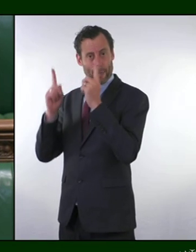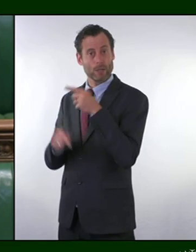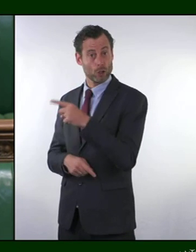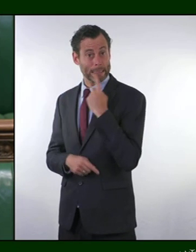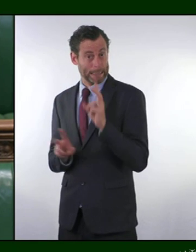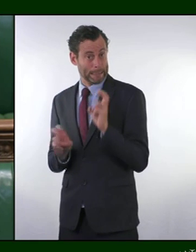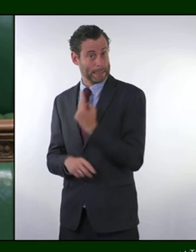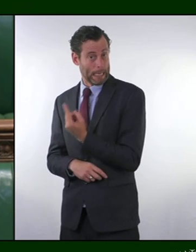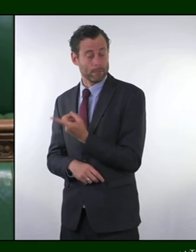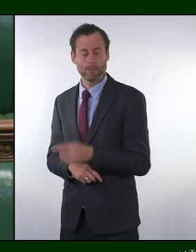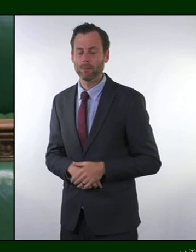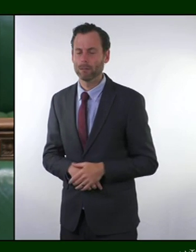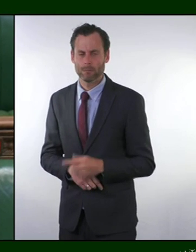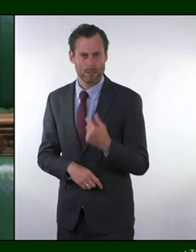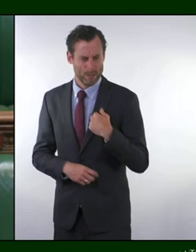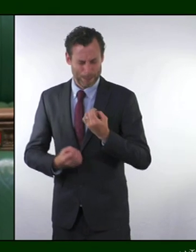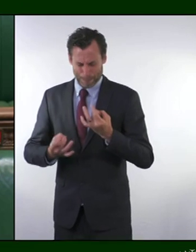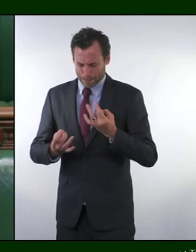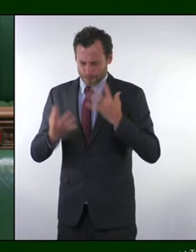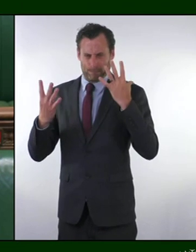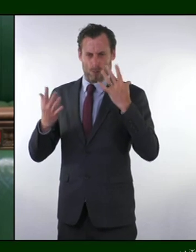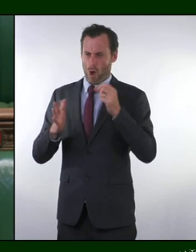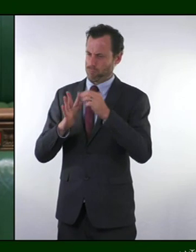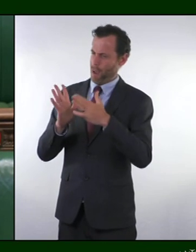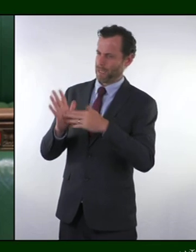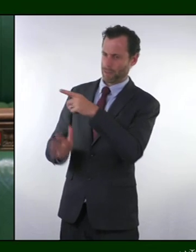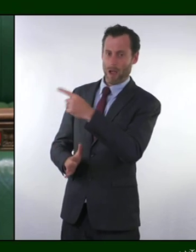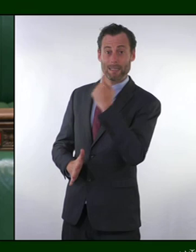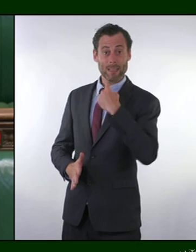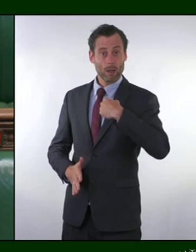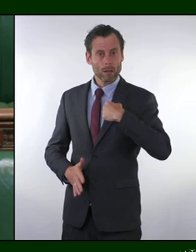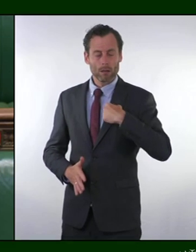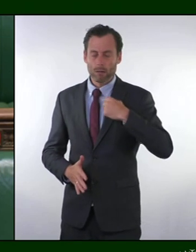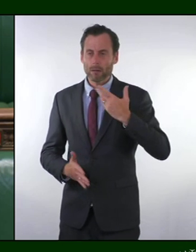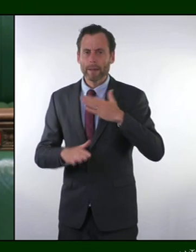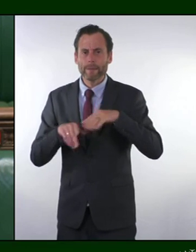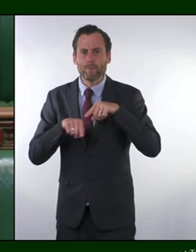She said this: “I’m absolutely livid at the fact that he says we didn’t follow the procedures.